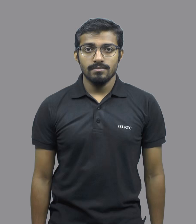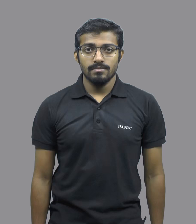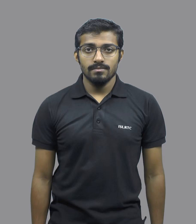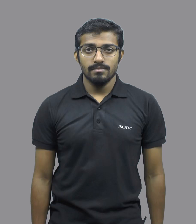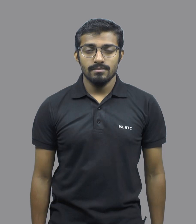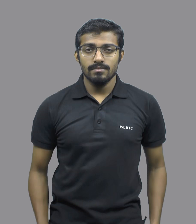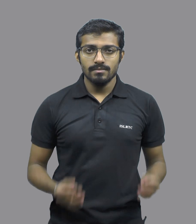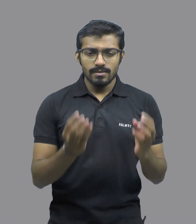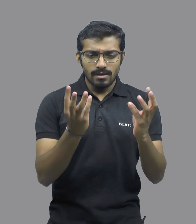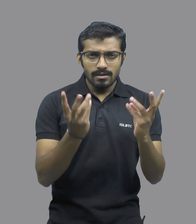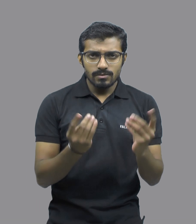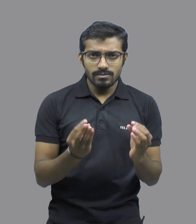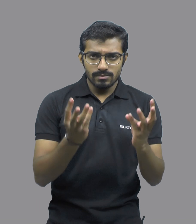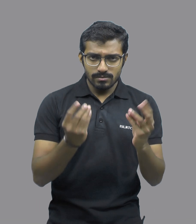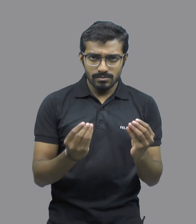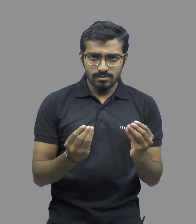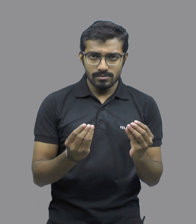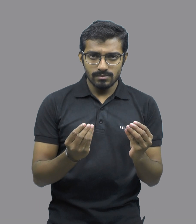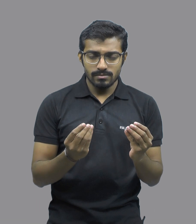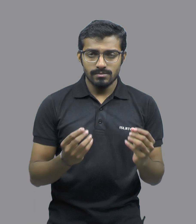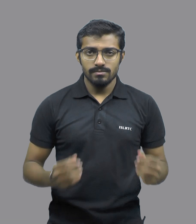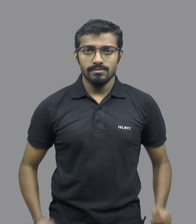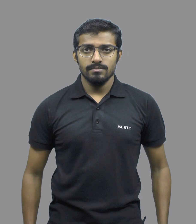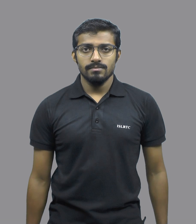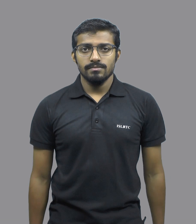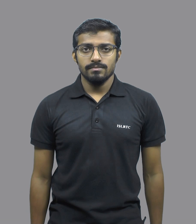Count Maths